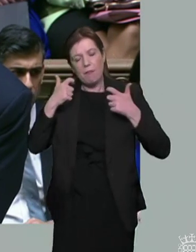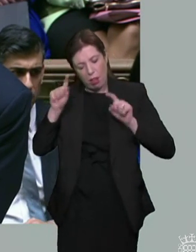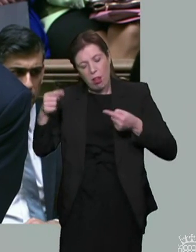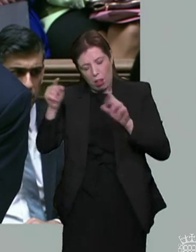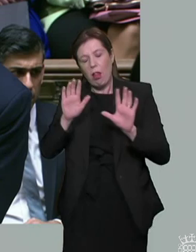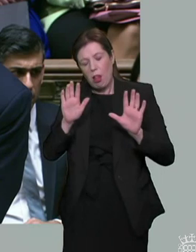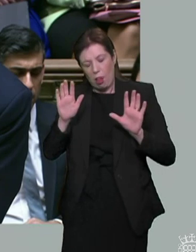You are not.